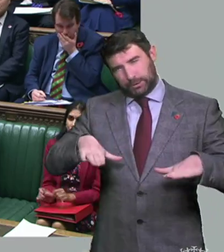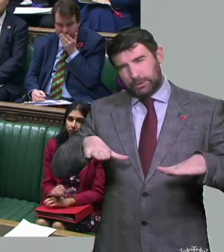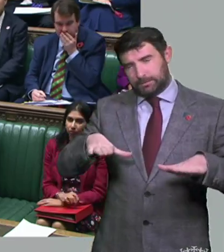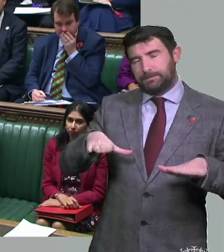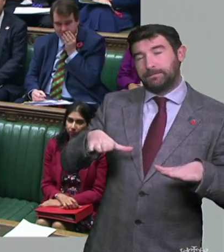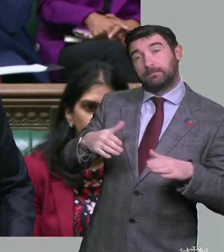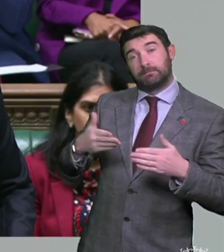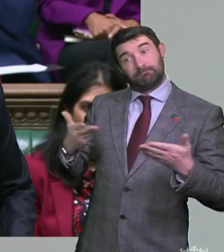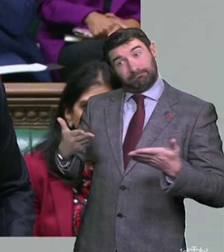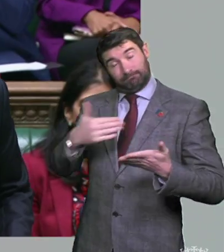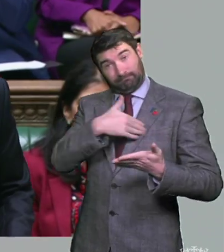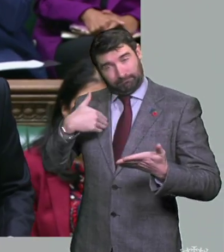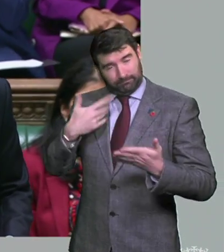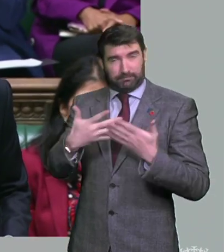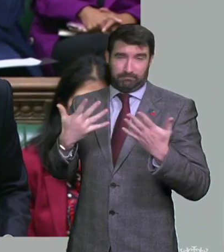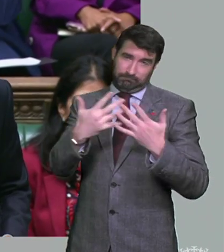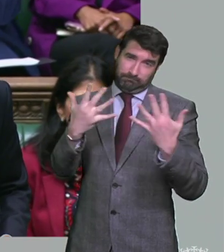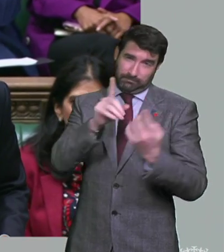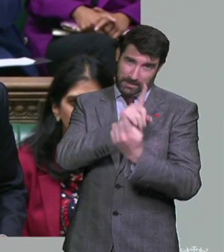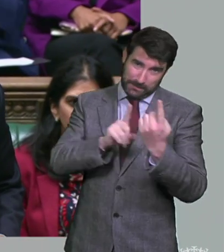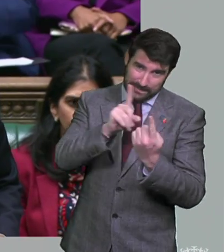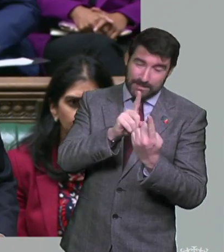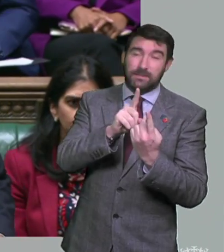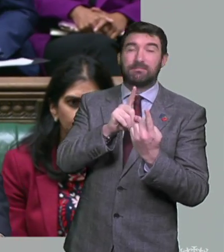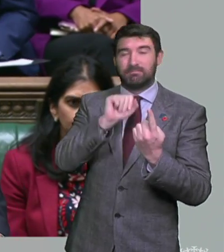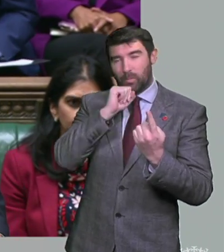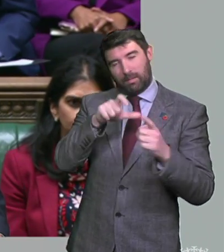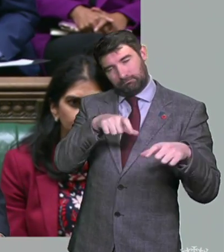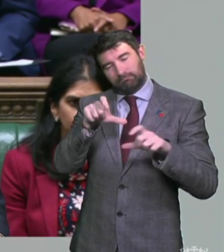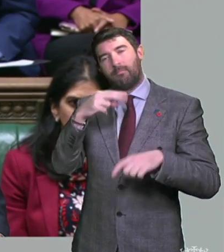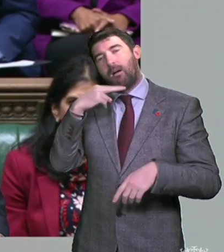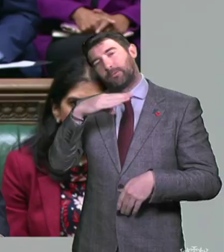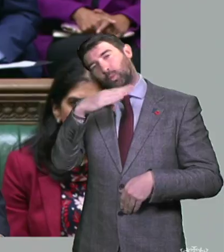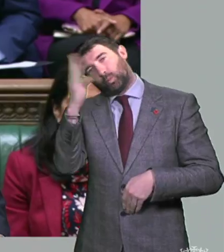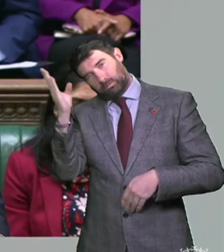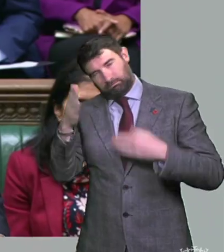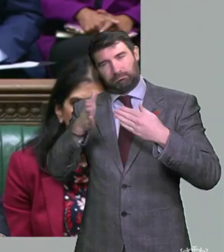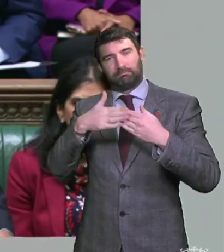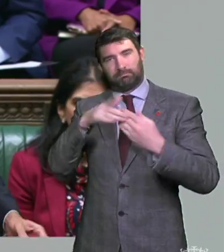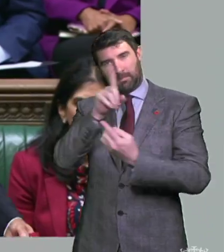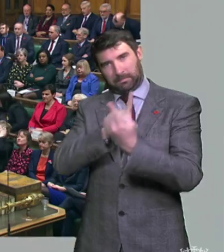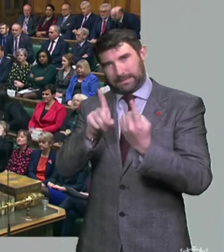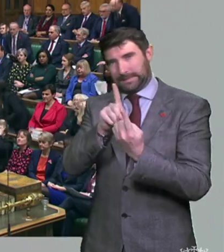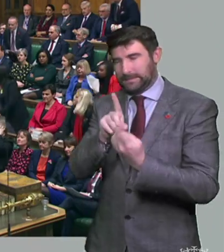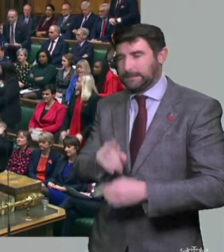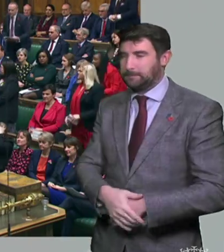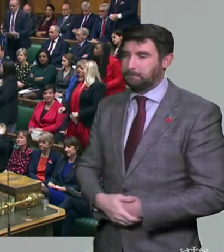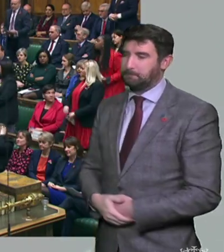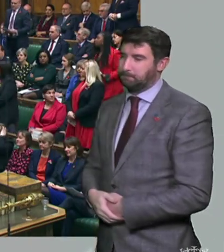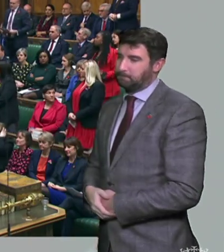This morning I had meetings with ministerial colleagues and others. In addition to my duties in this House, I shall have further such meetings later today.